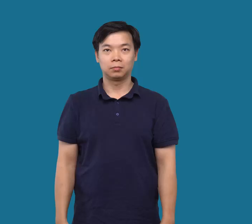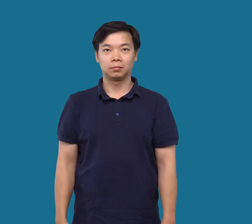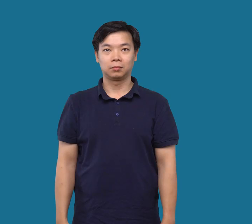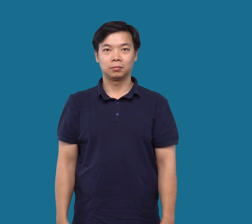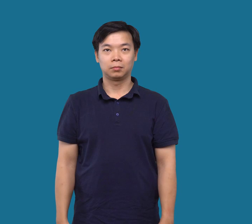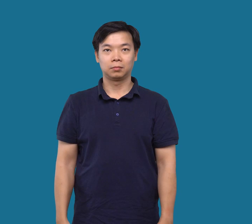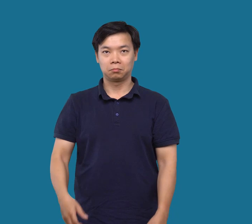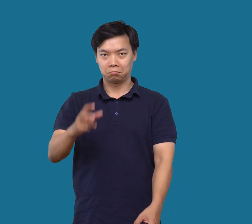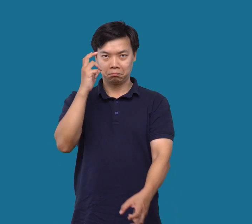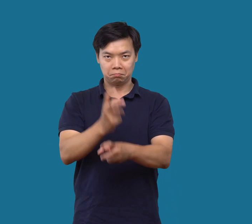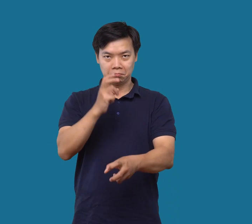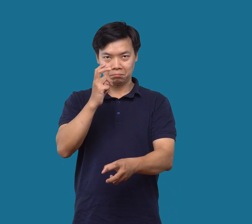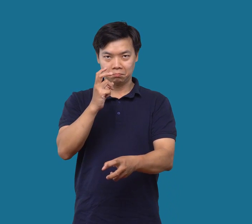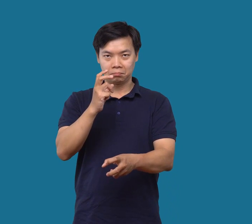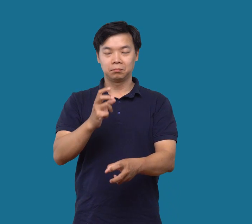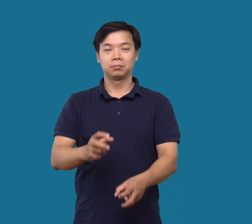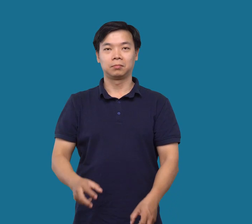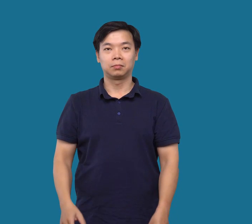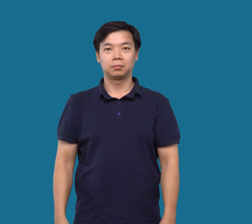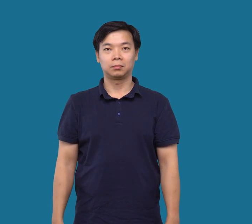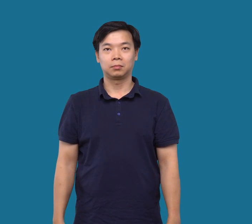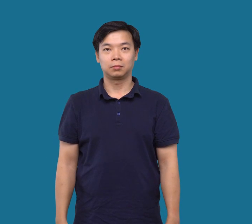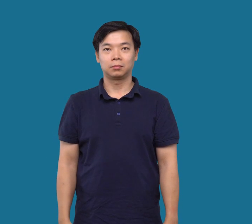nghiêm khắc